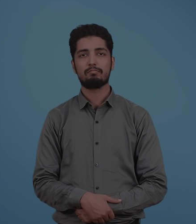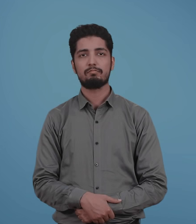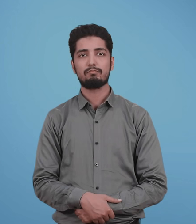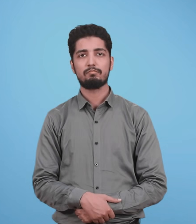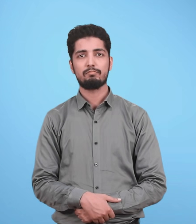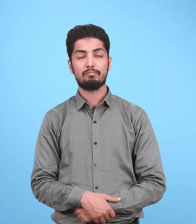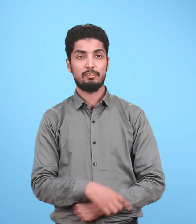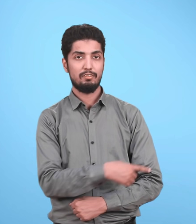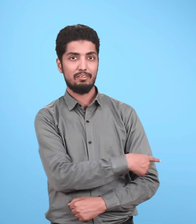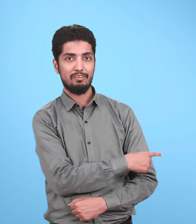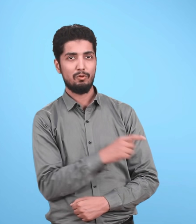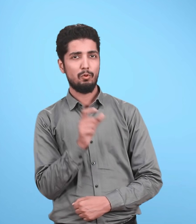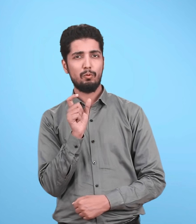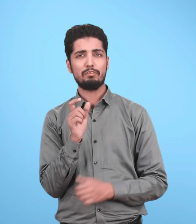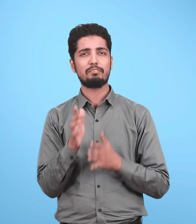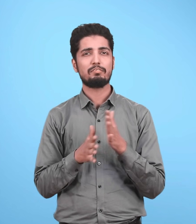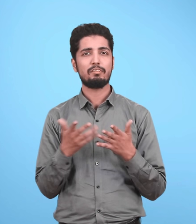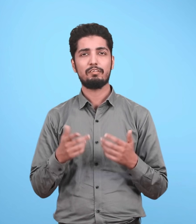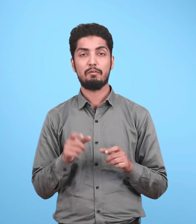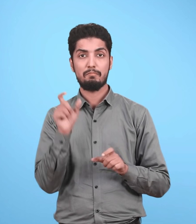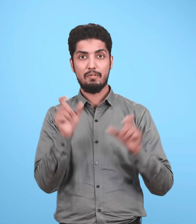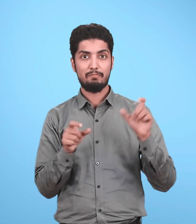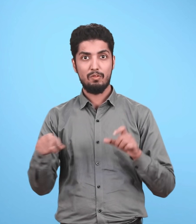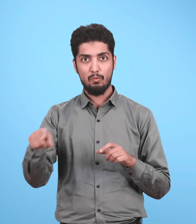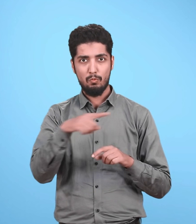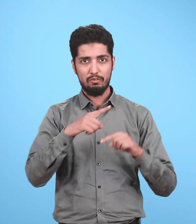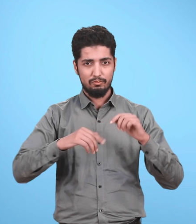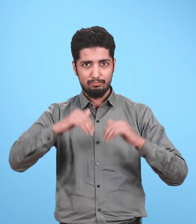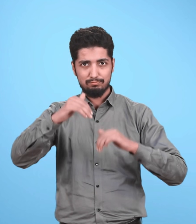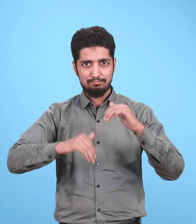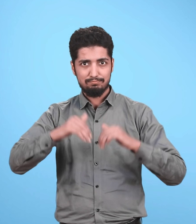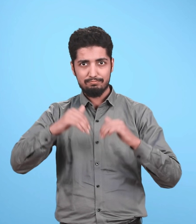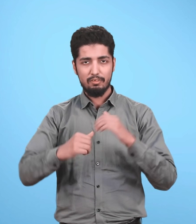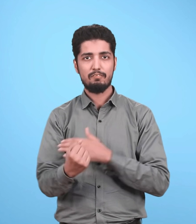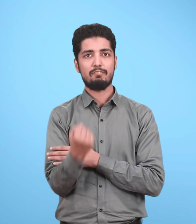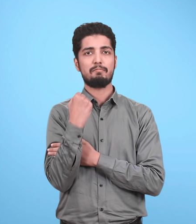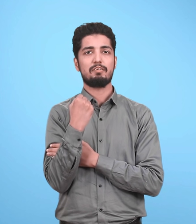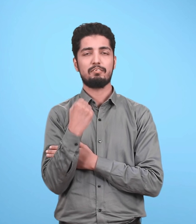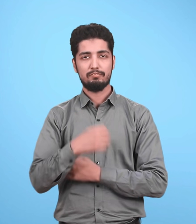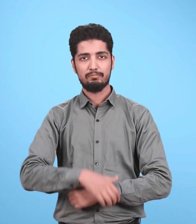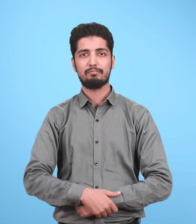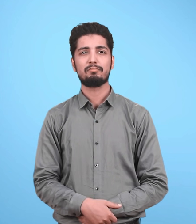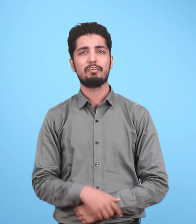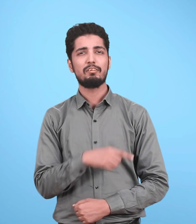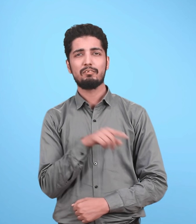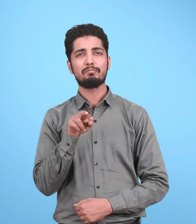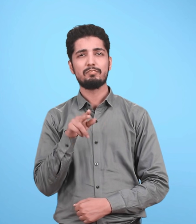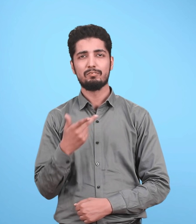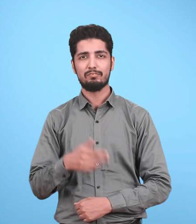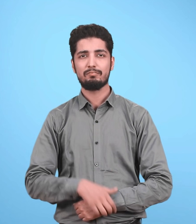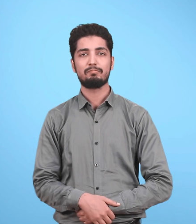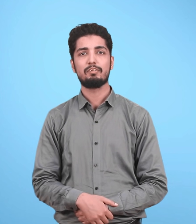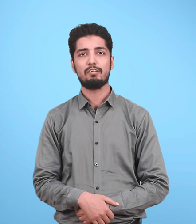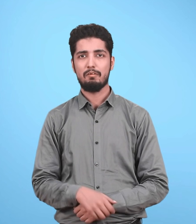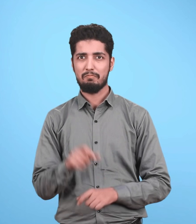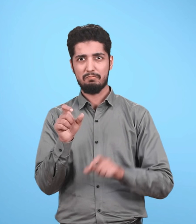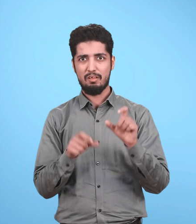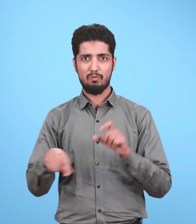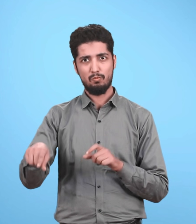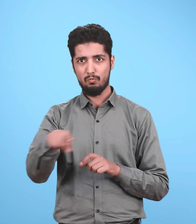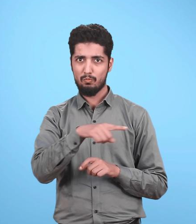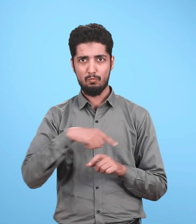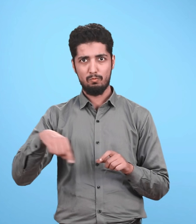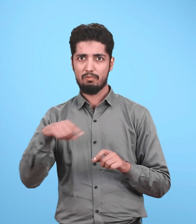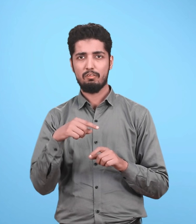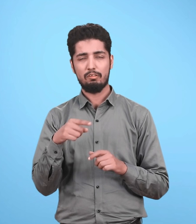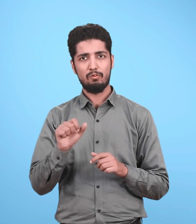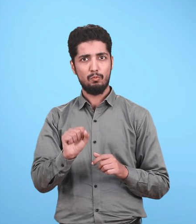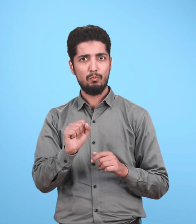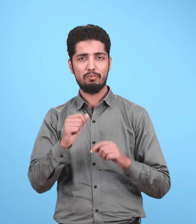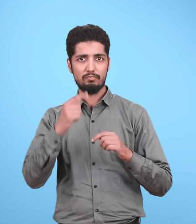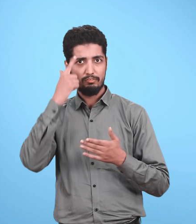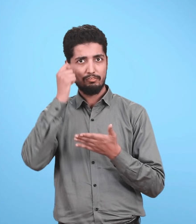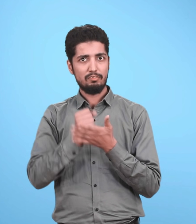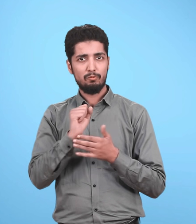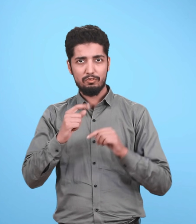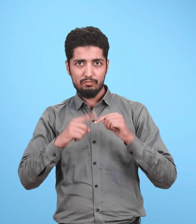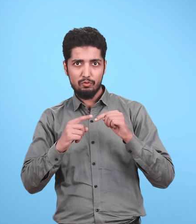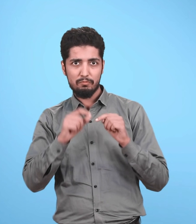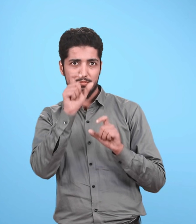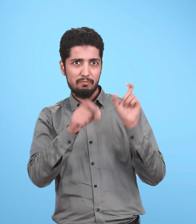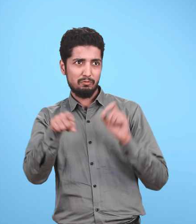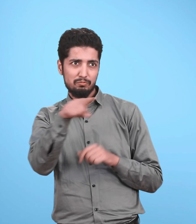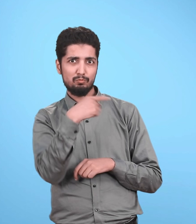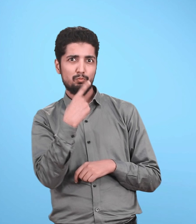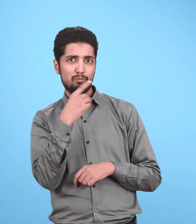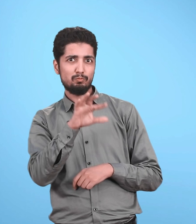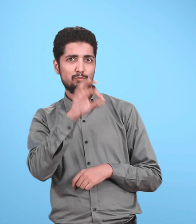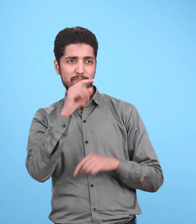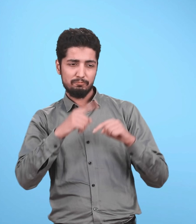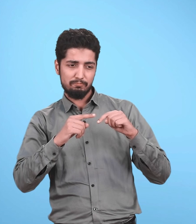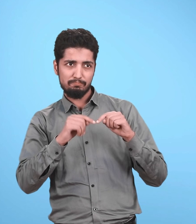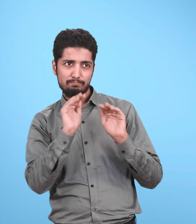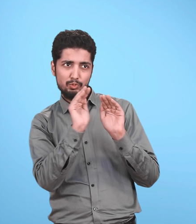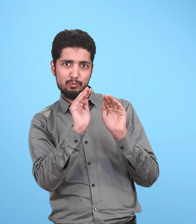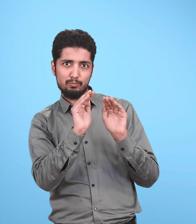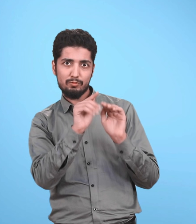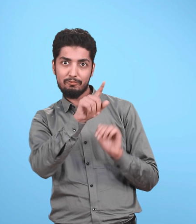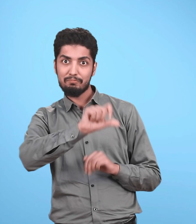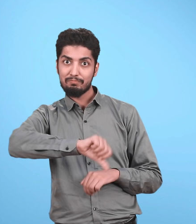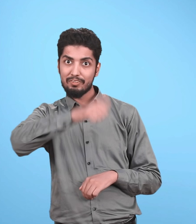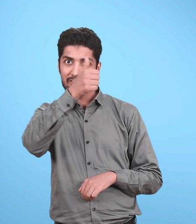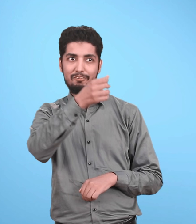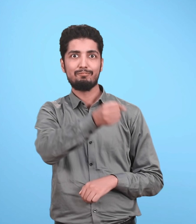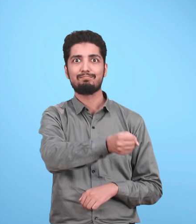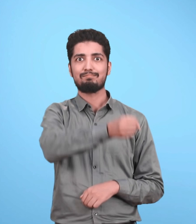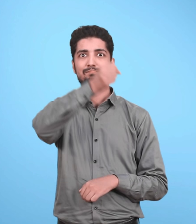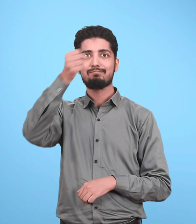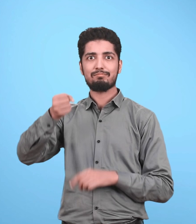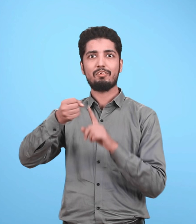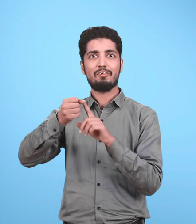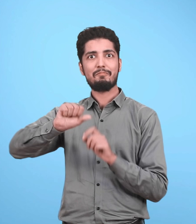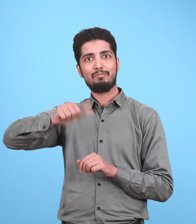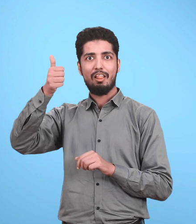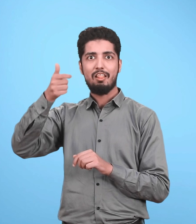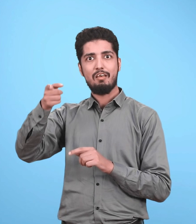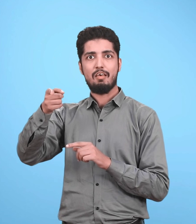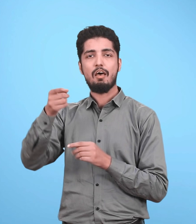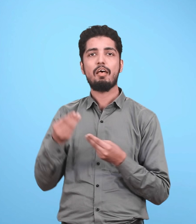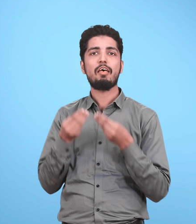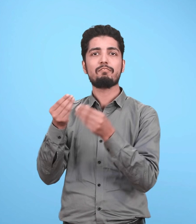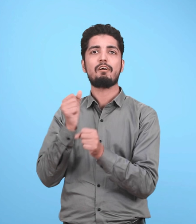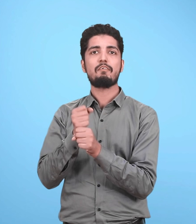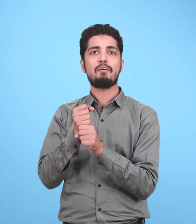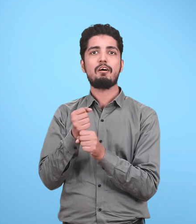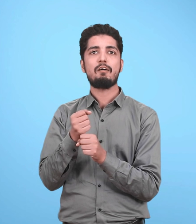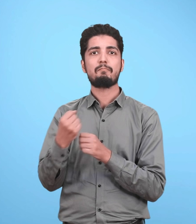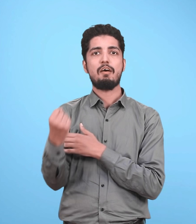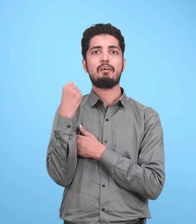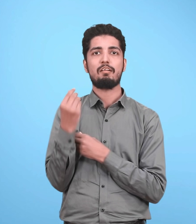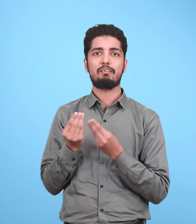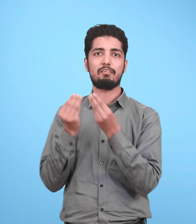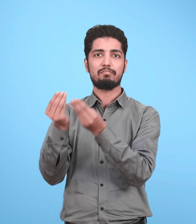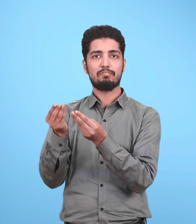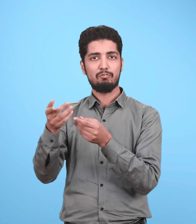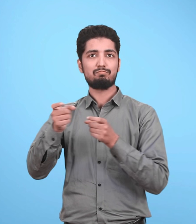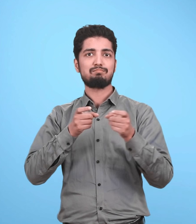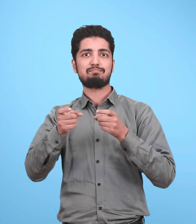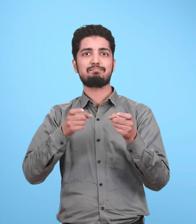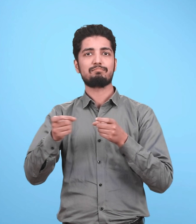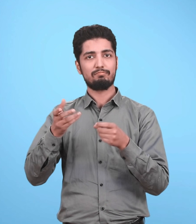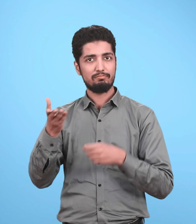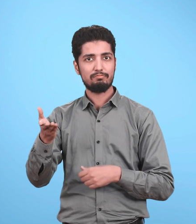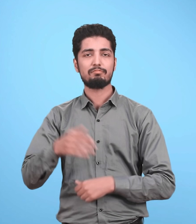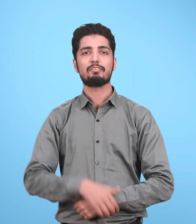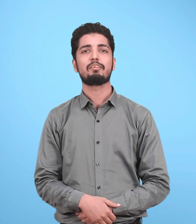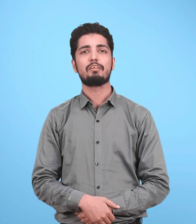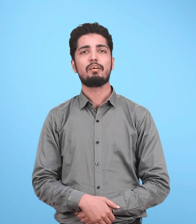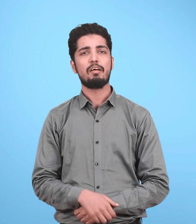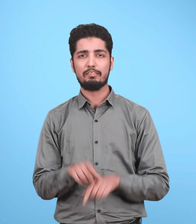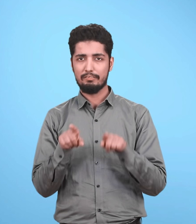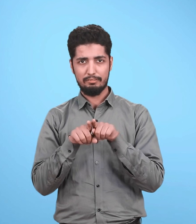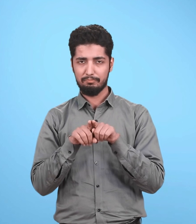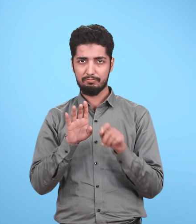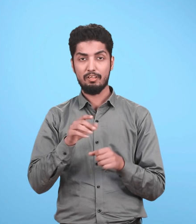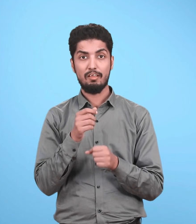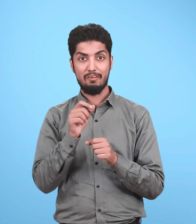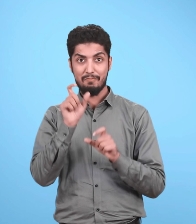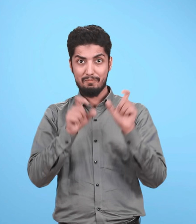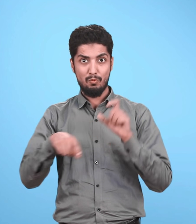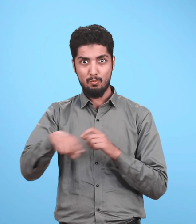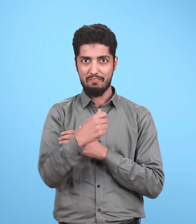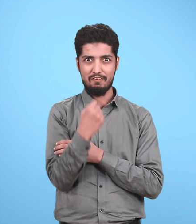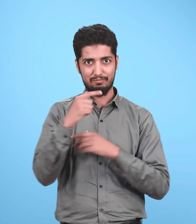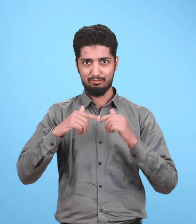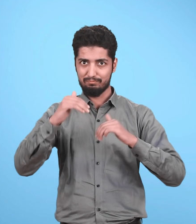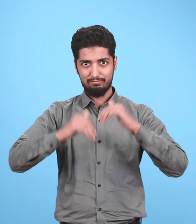Democracy This is the sign for democracy. It is a type of government system in which the people give the government the power, through elections in which they vote for particular persons. The elected persons form the government.